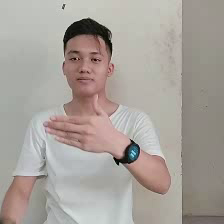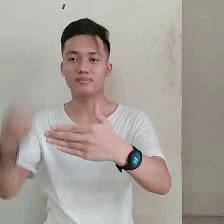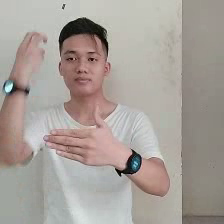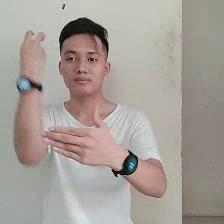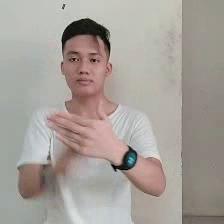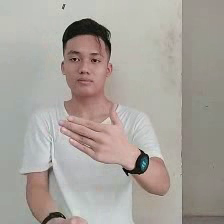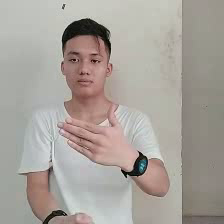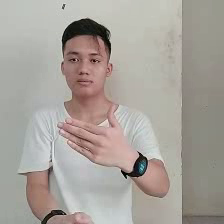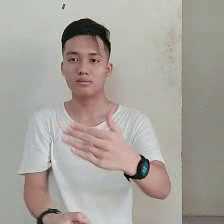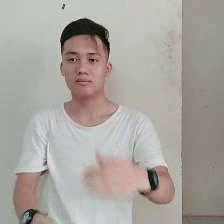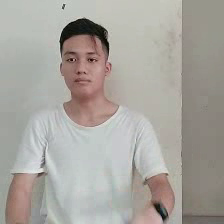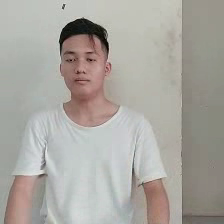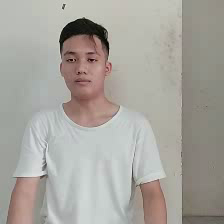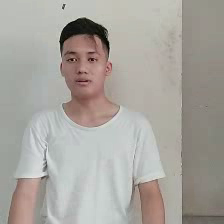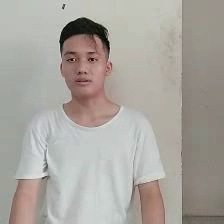Phạt